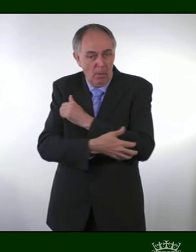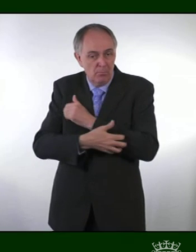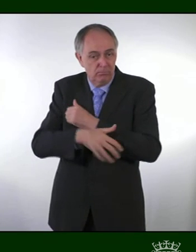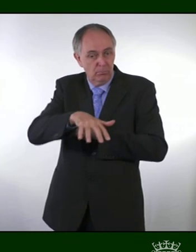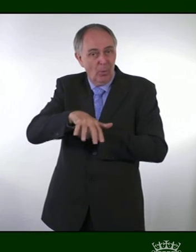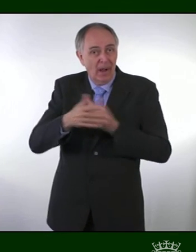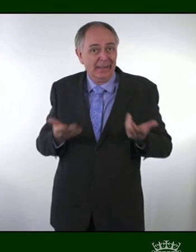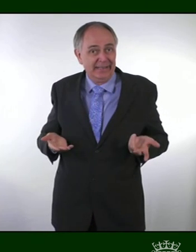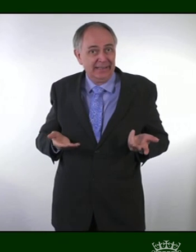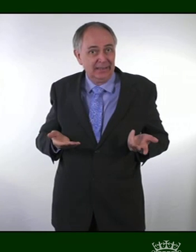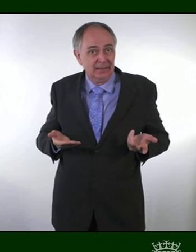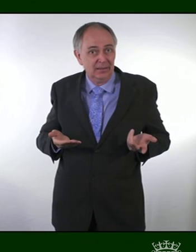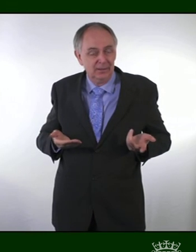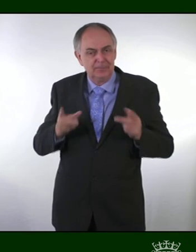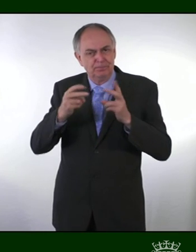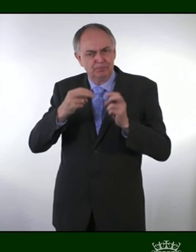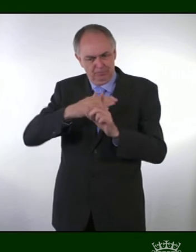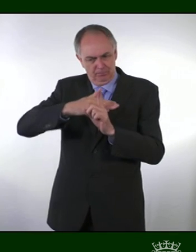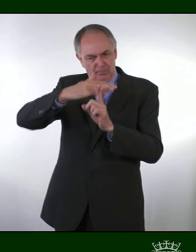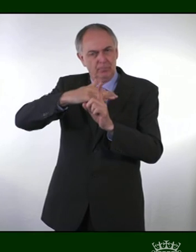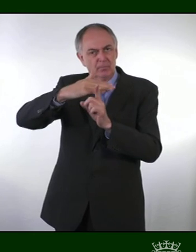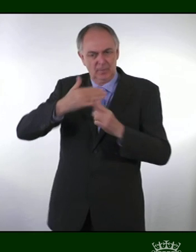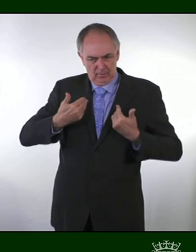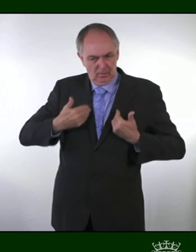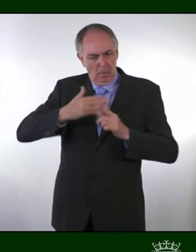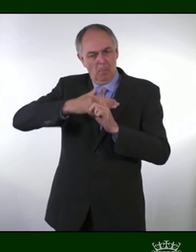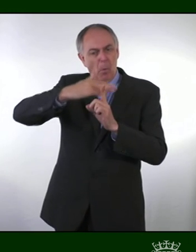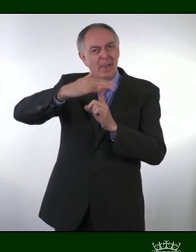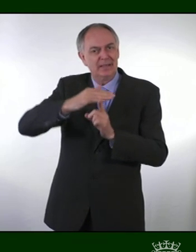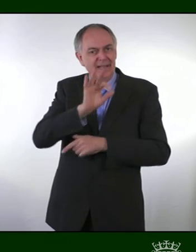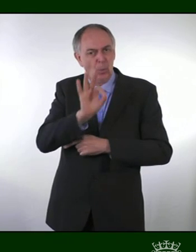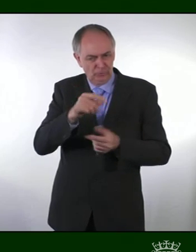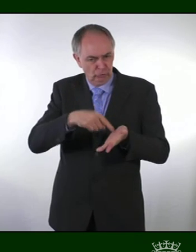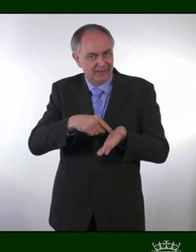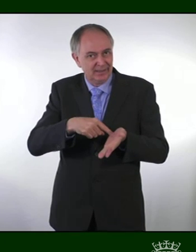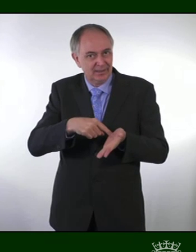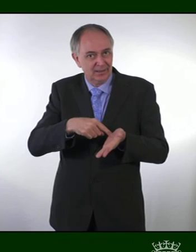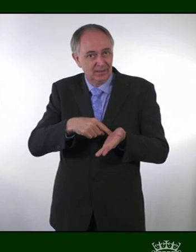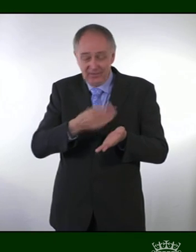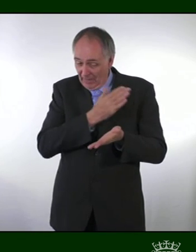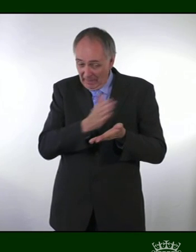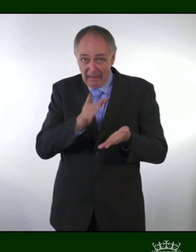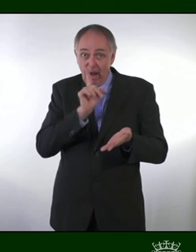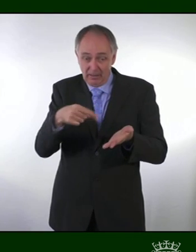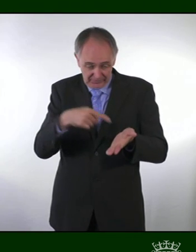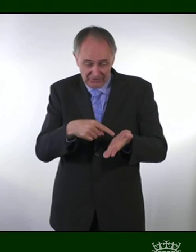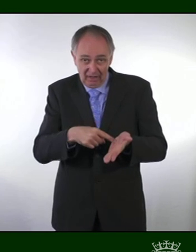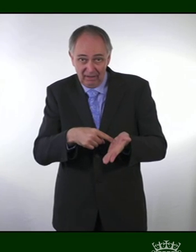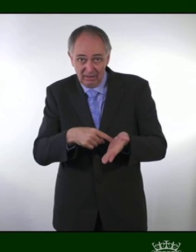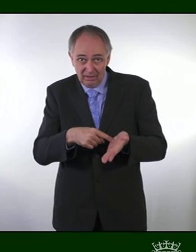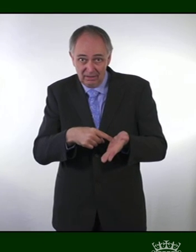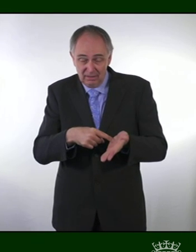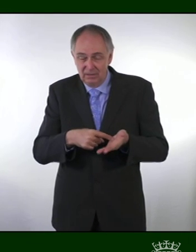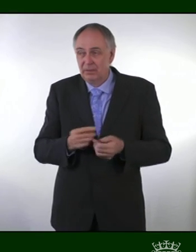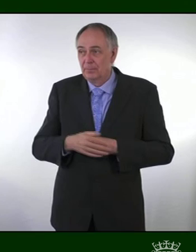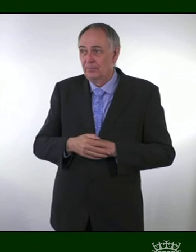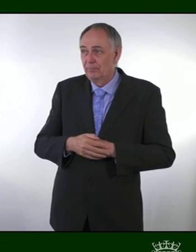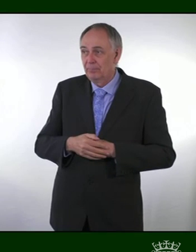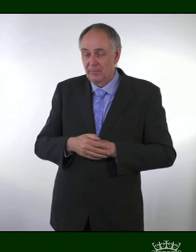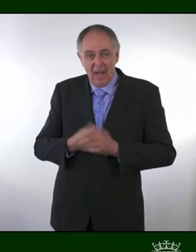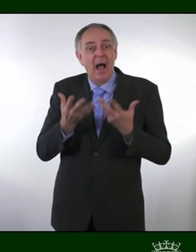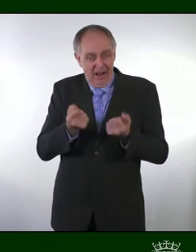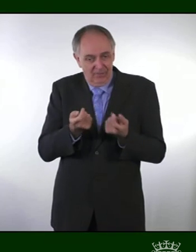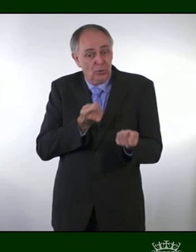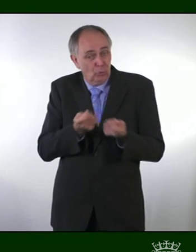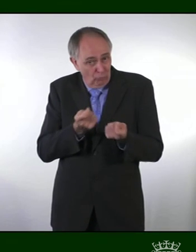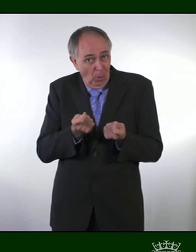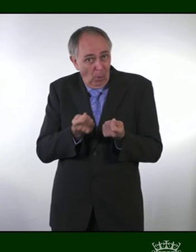The Social Mobility Commission has a clear answer to my question: “This anticipated rise is not driven by forces beyond our control”.